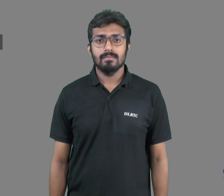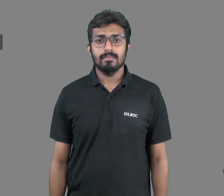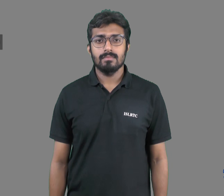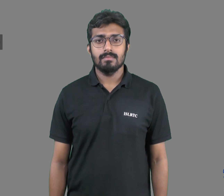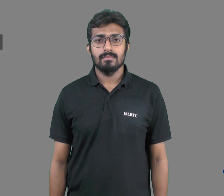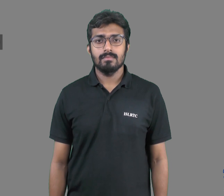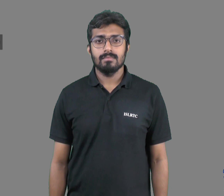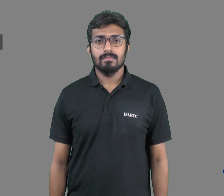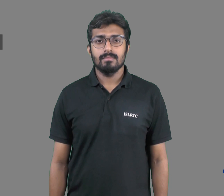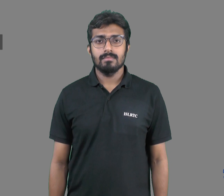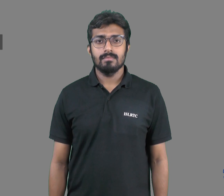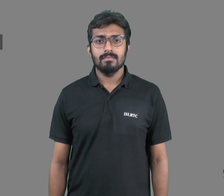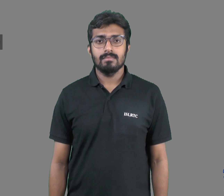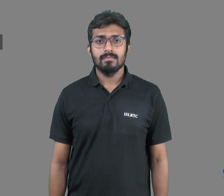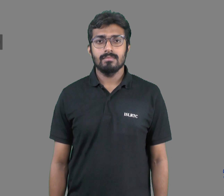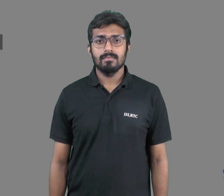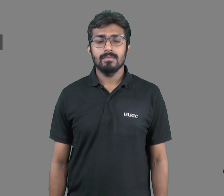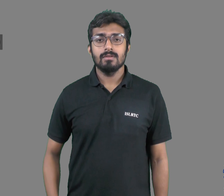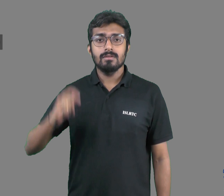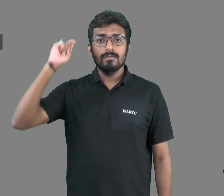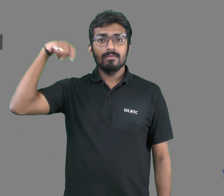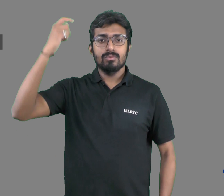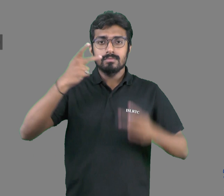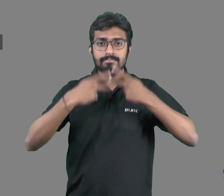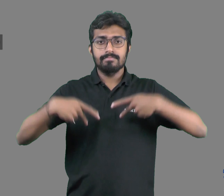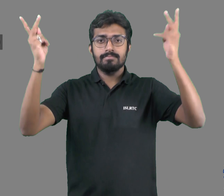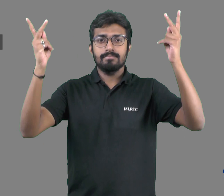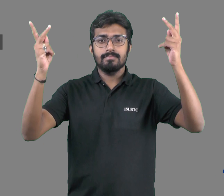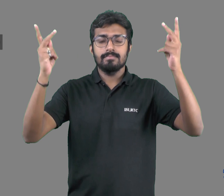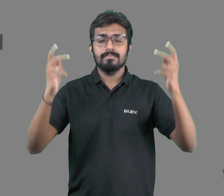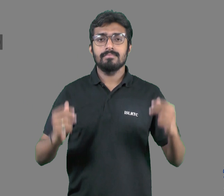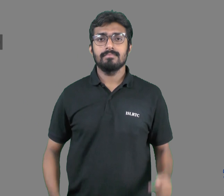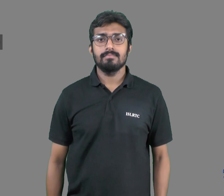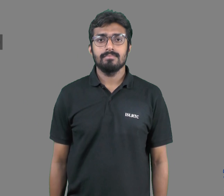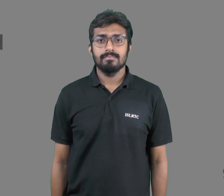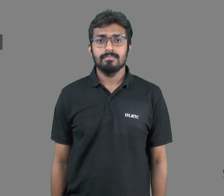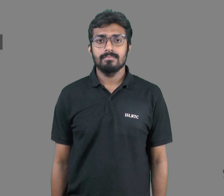Post (Video)